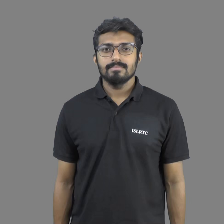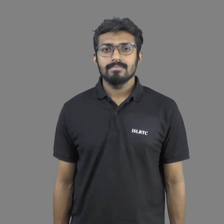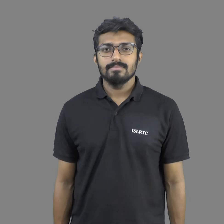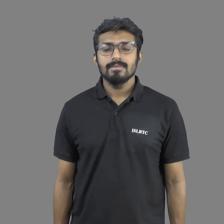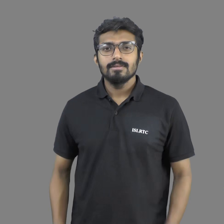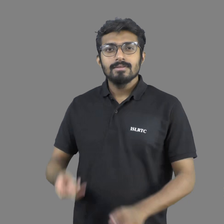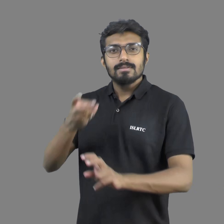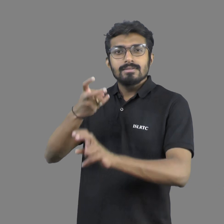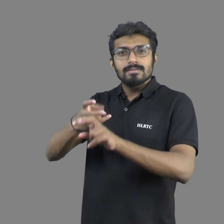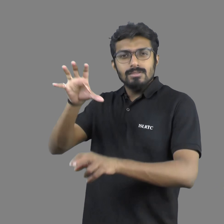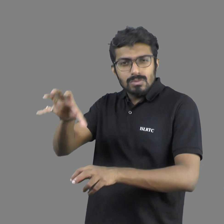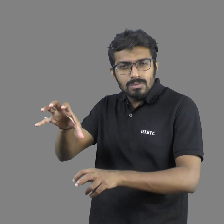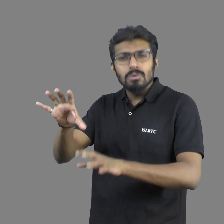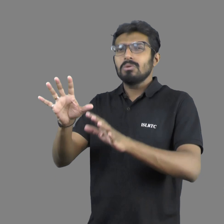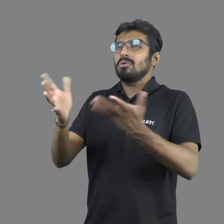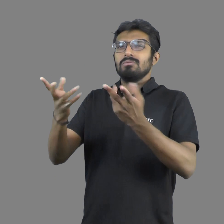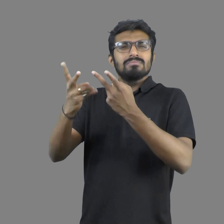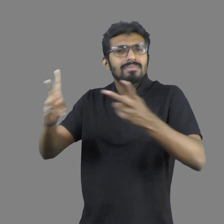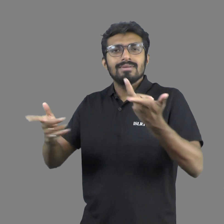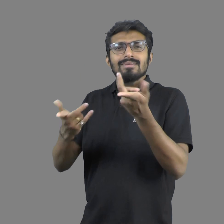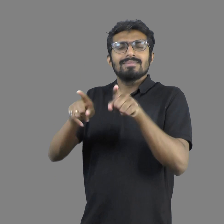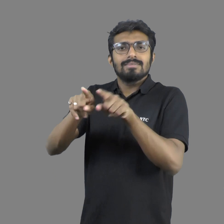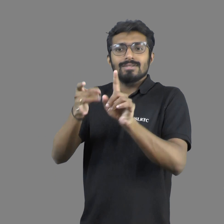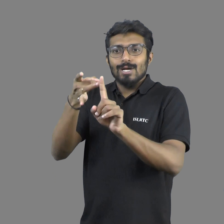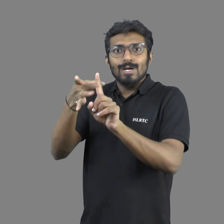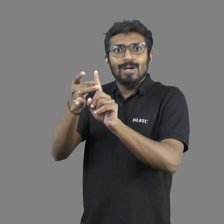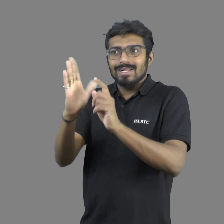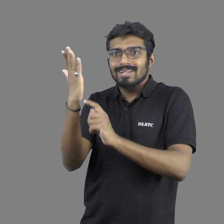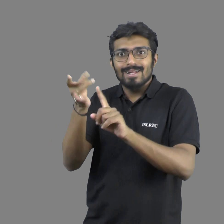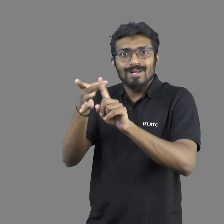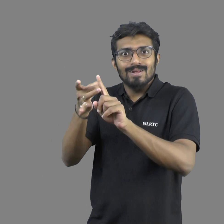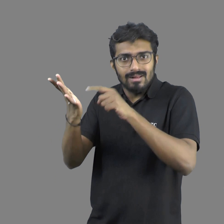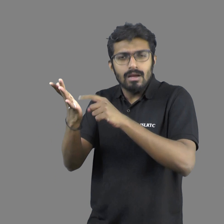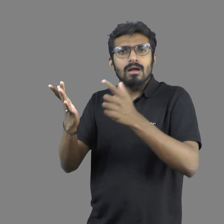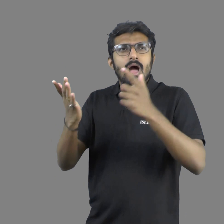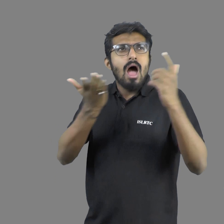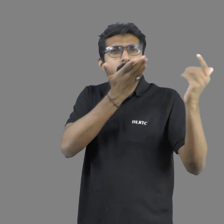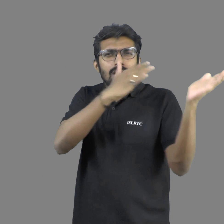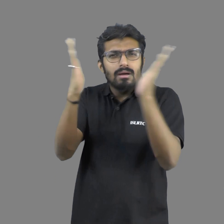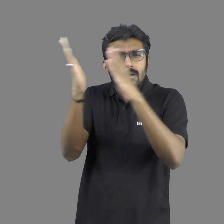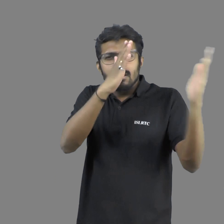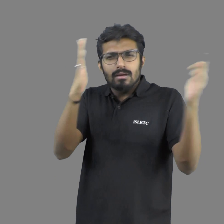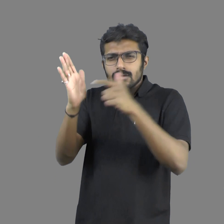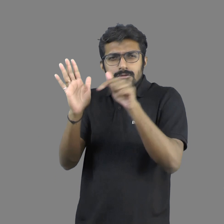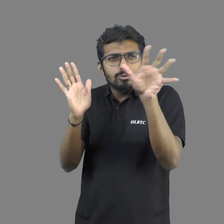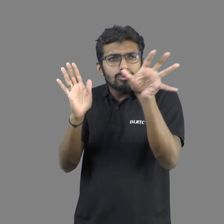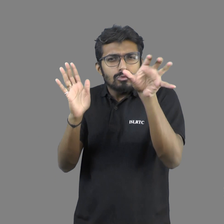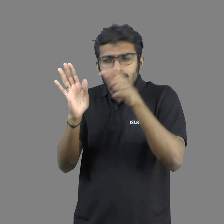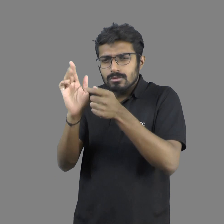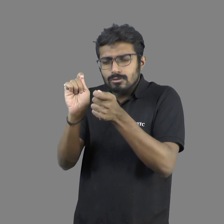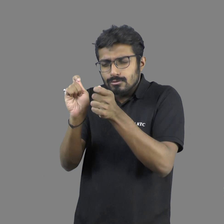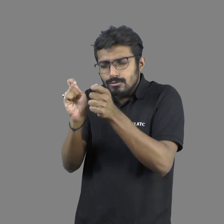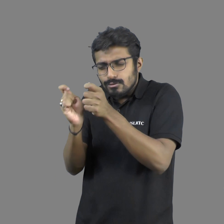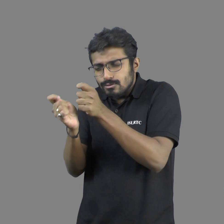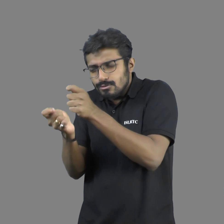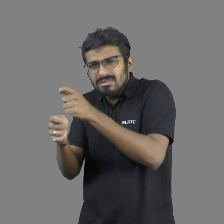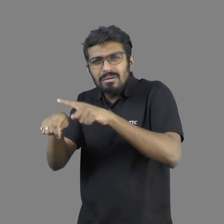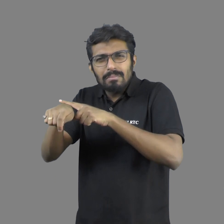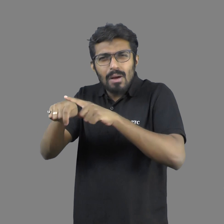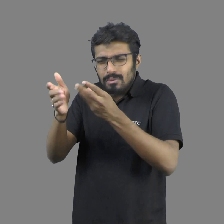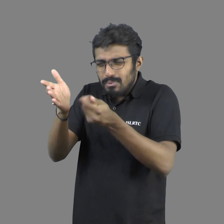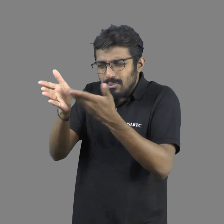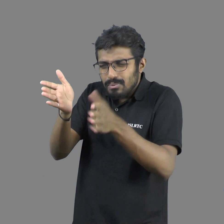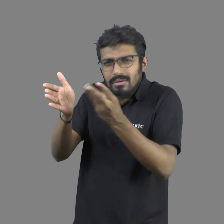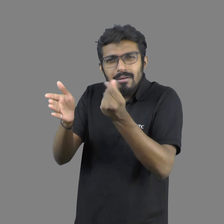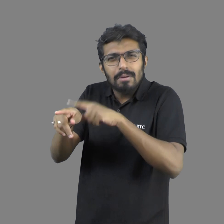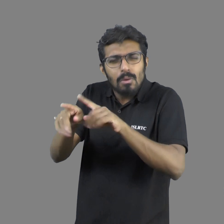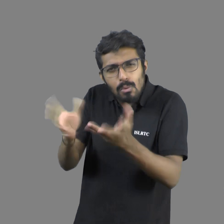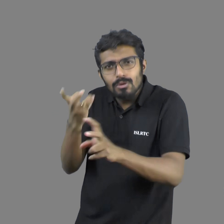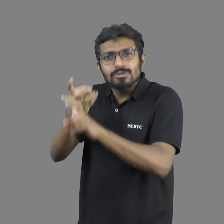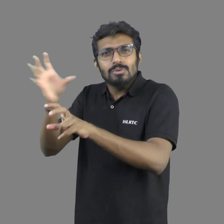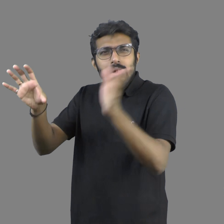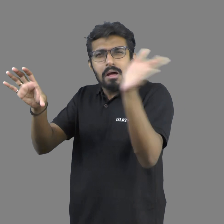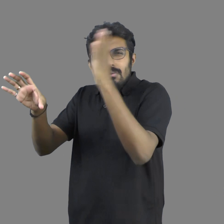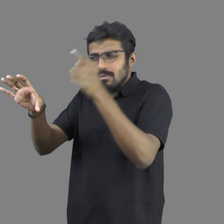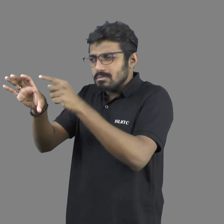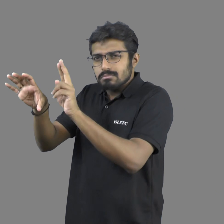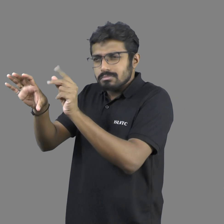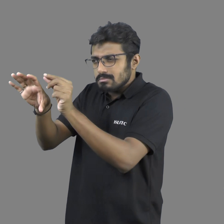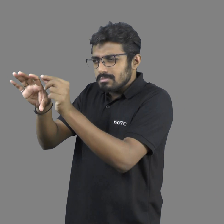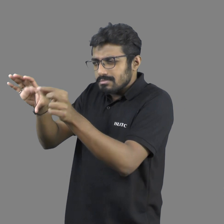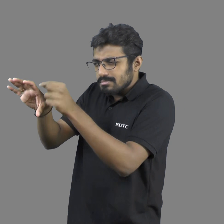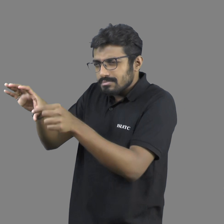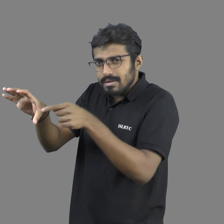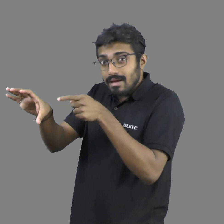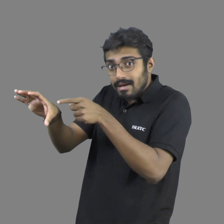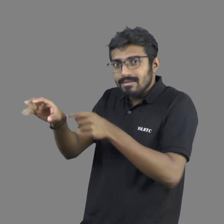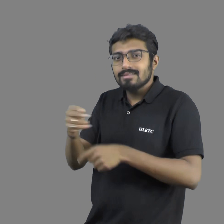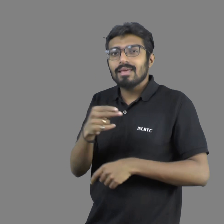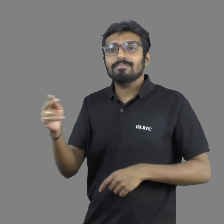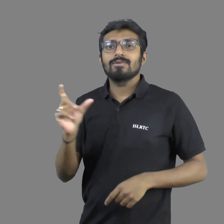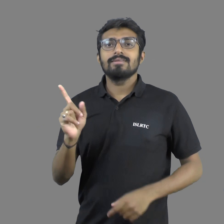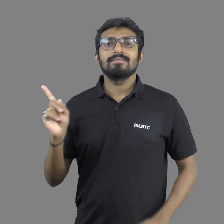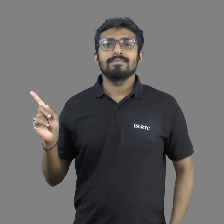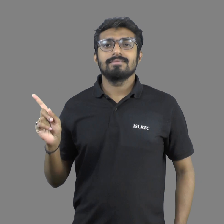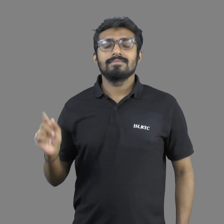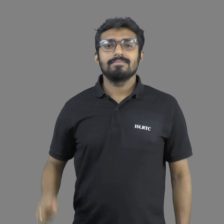Physical Weathering